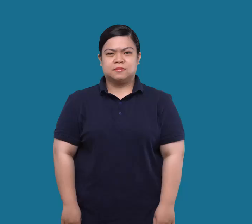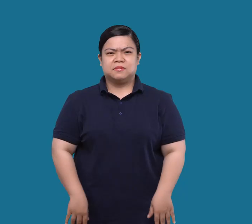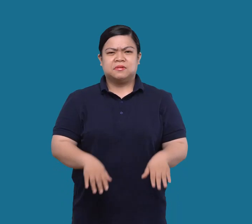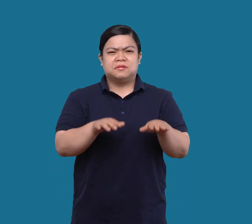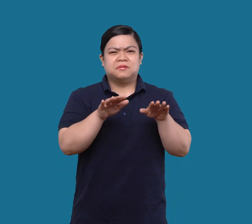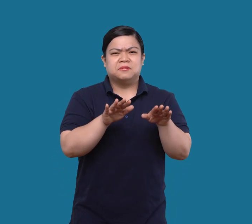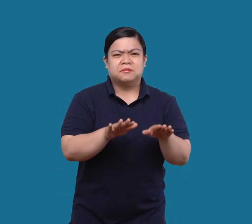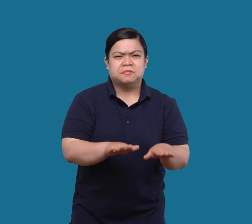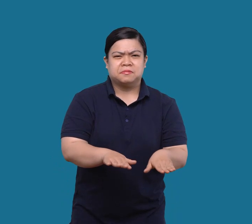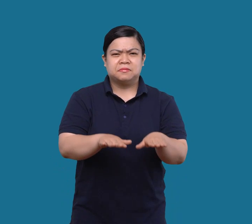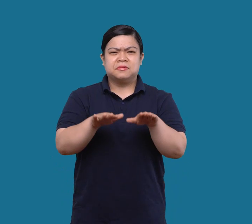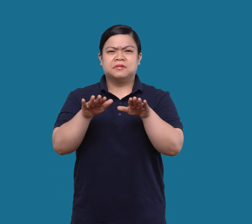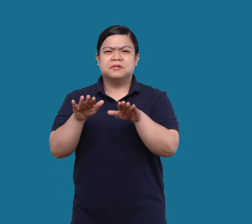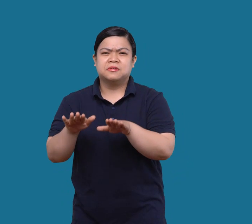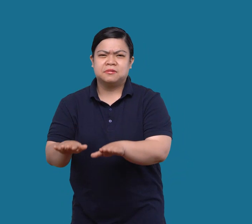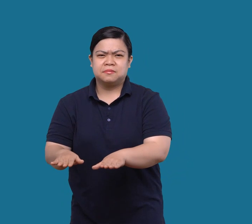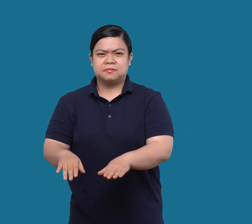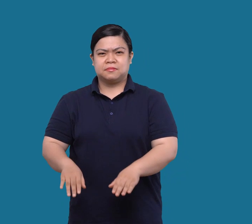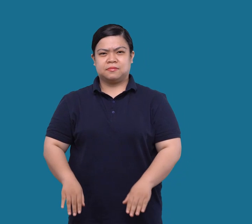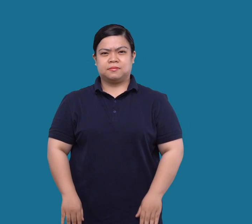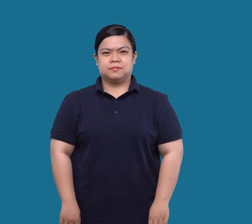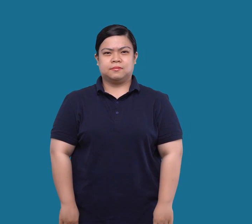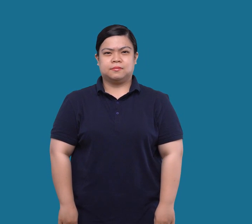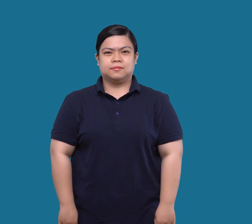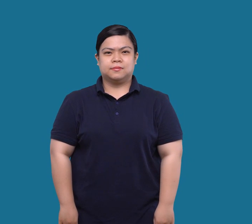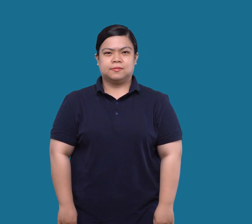chậm chạp